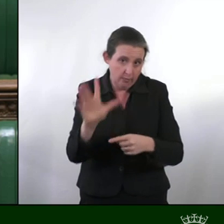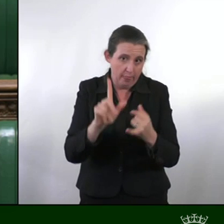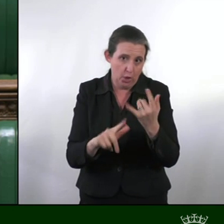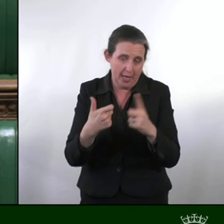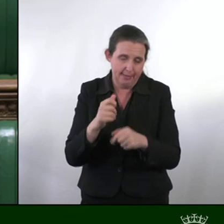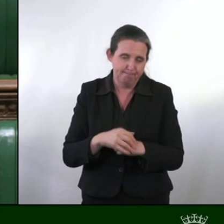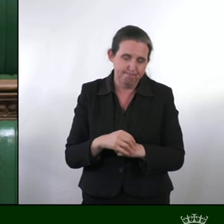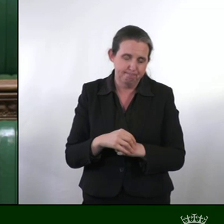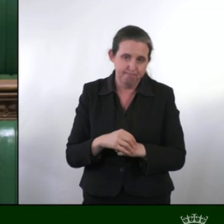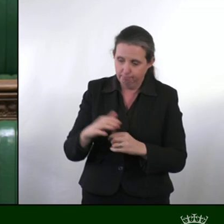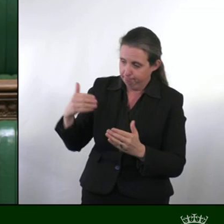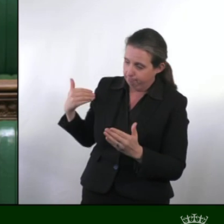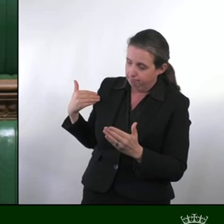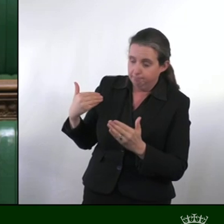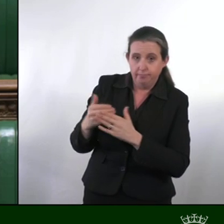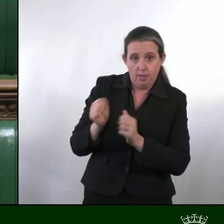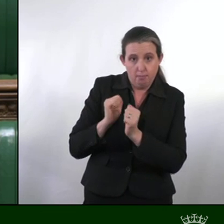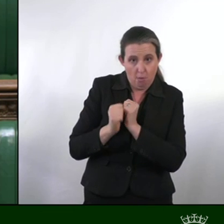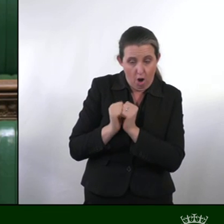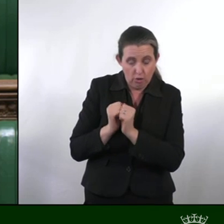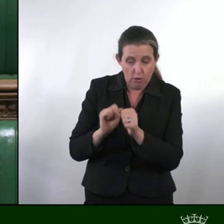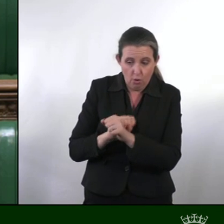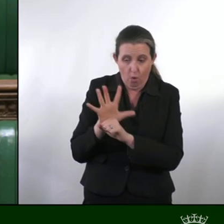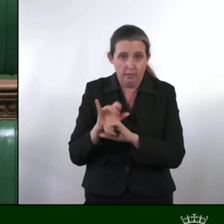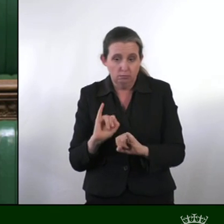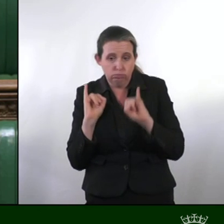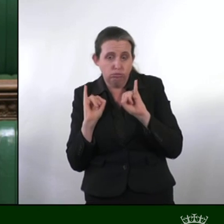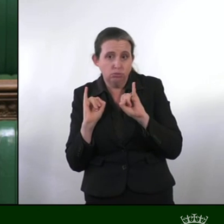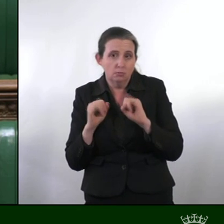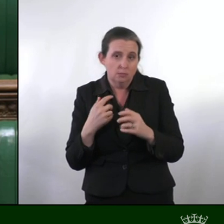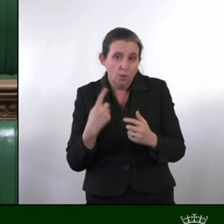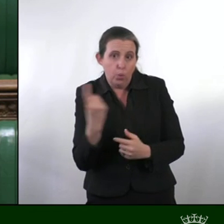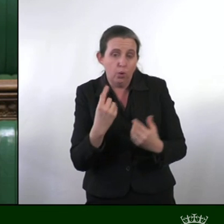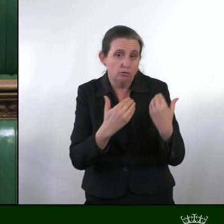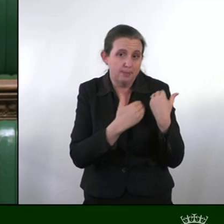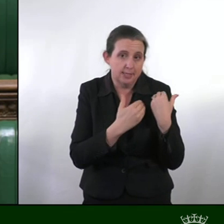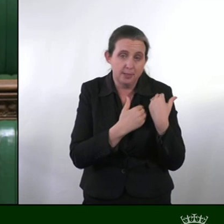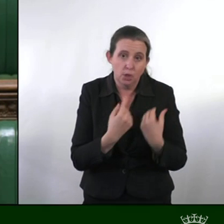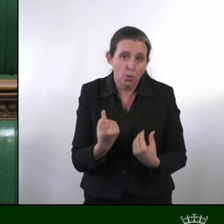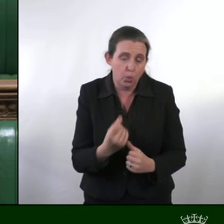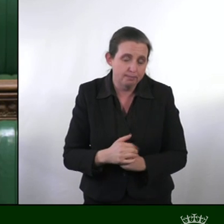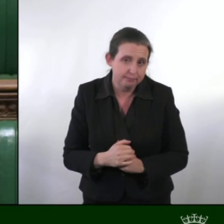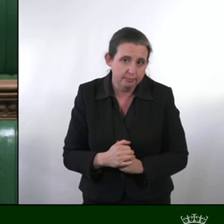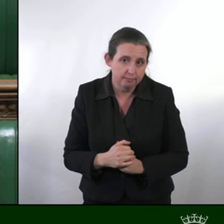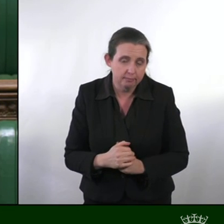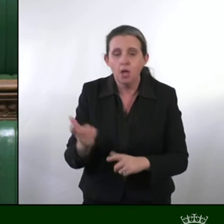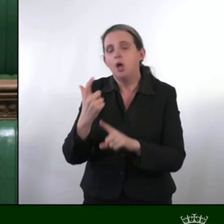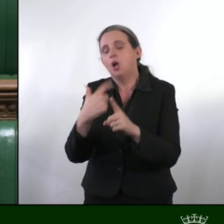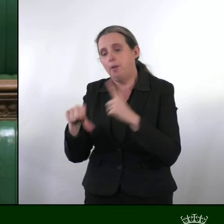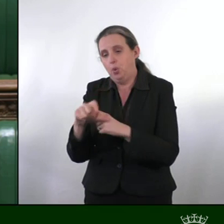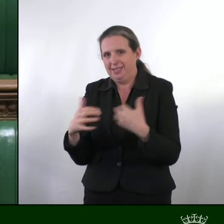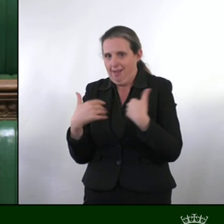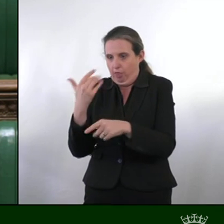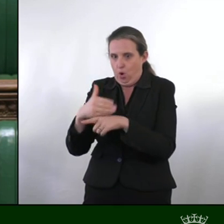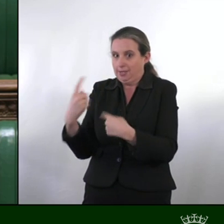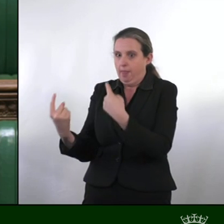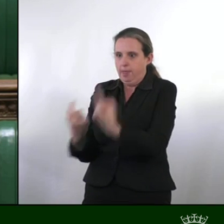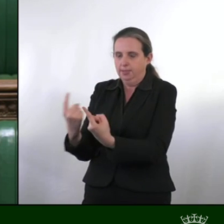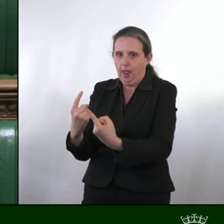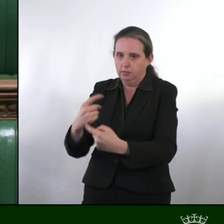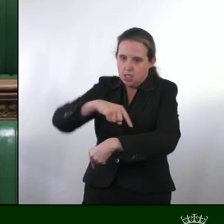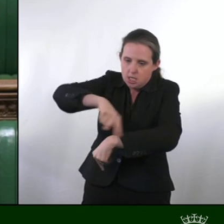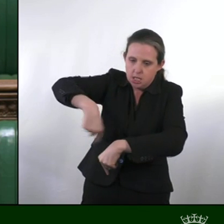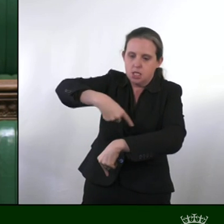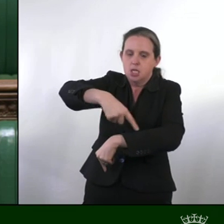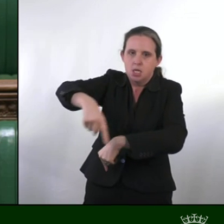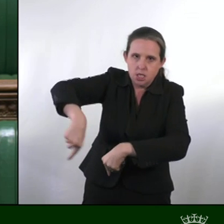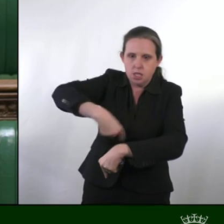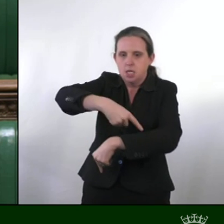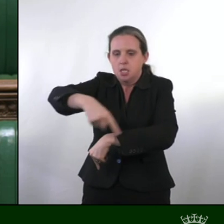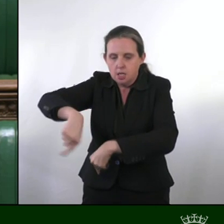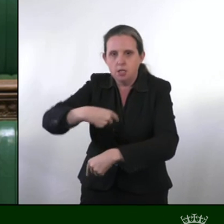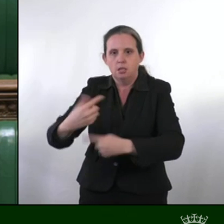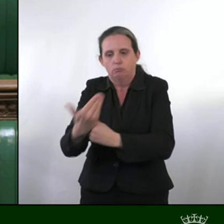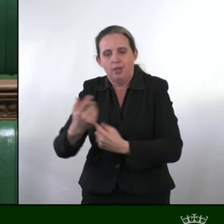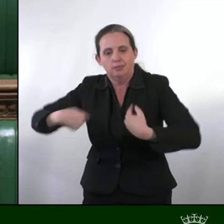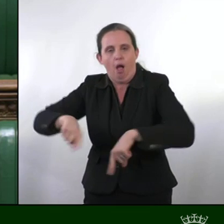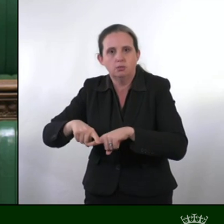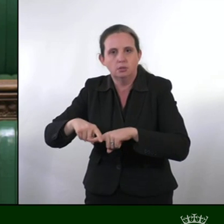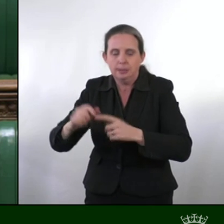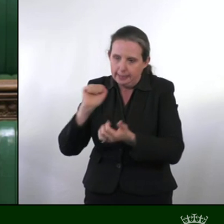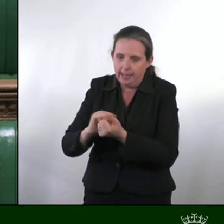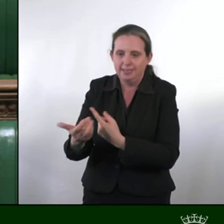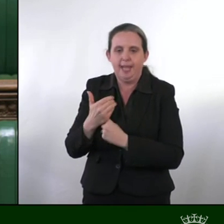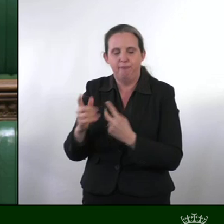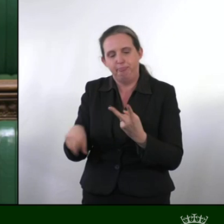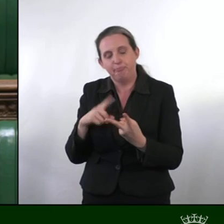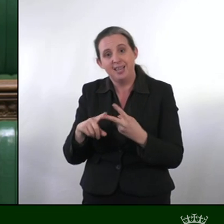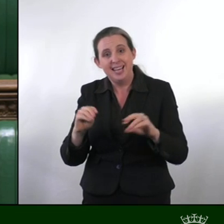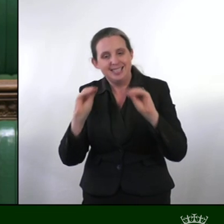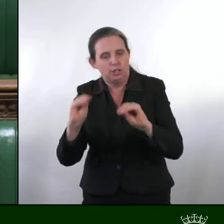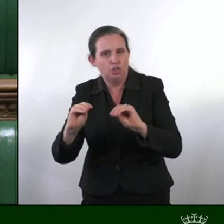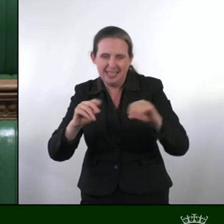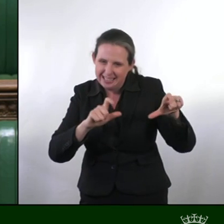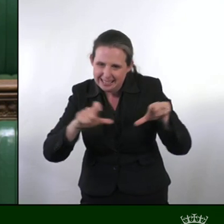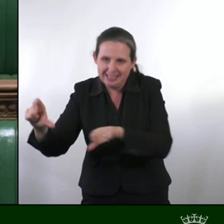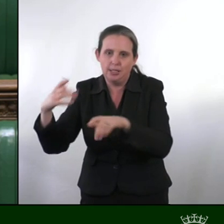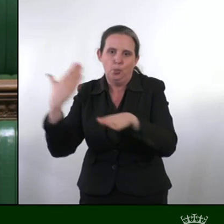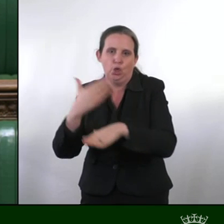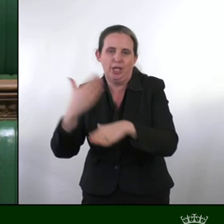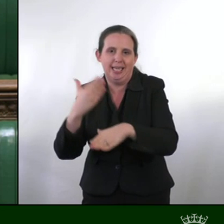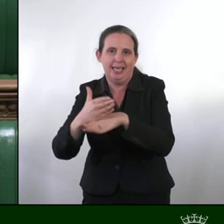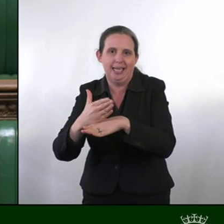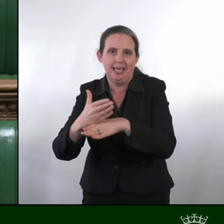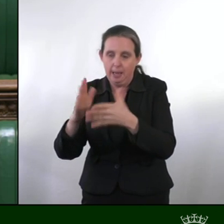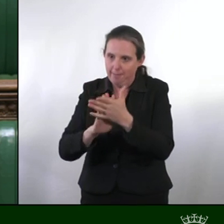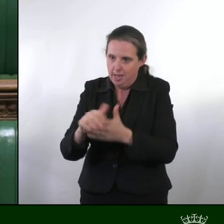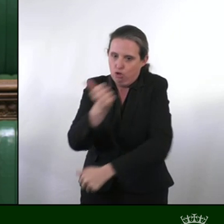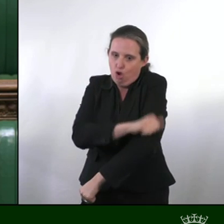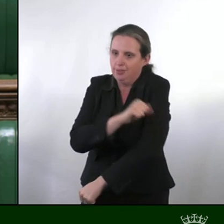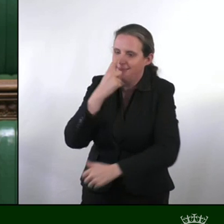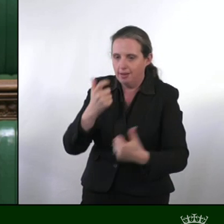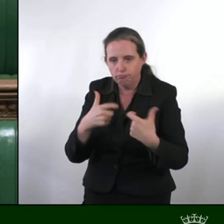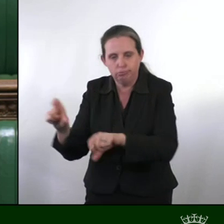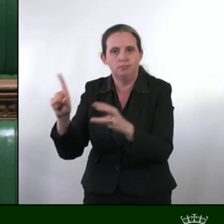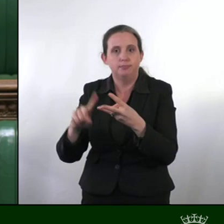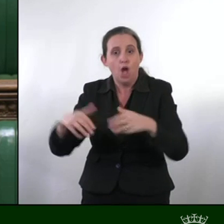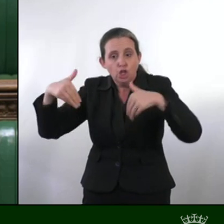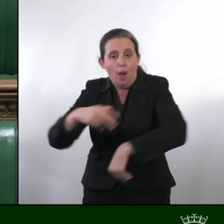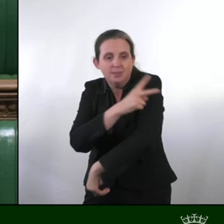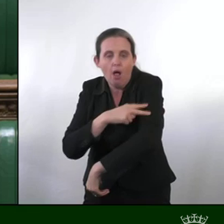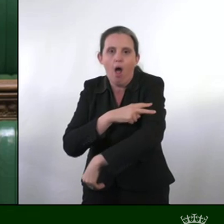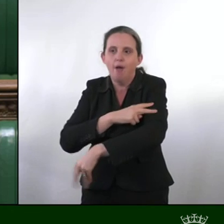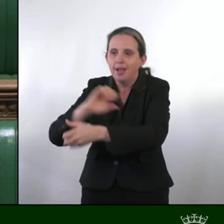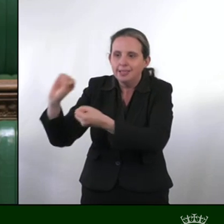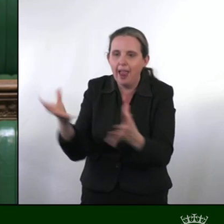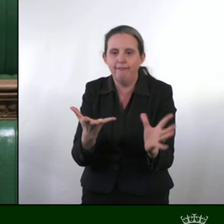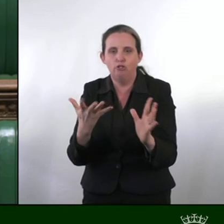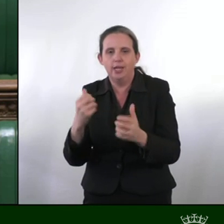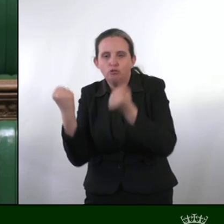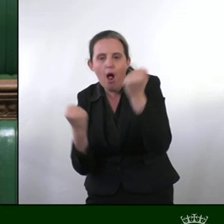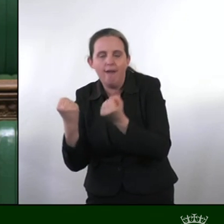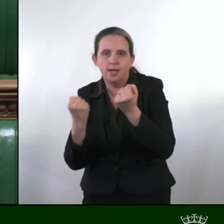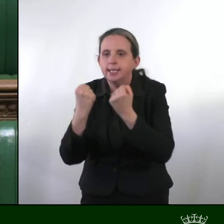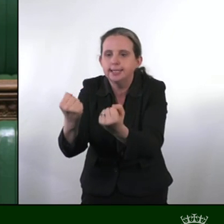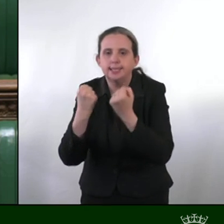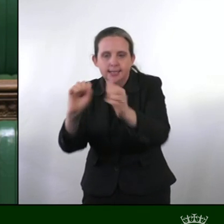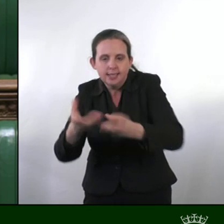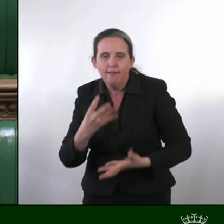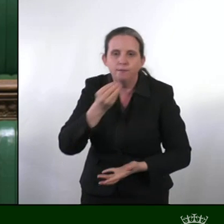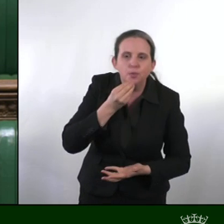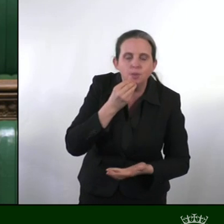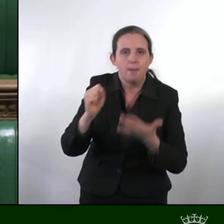During this crisis, we have seen who has taken responsibility: community health workers working round the clock to keep us all safe; the teachers who kept working so that key workers could too; the delivery drivers and shop staff who made sure that we had critical food supplies.